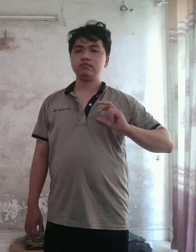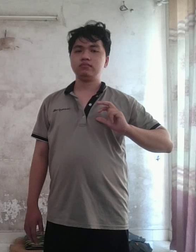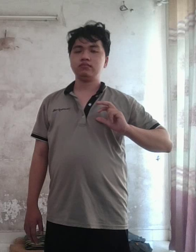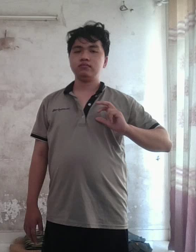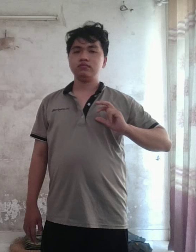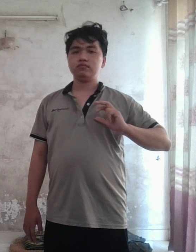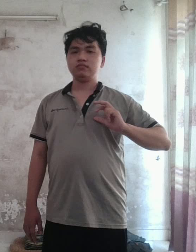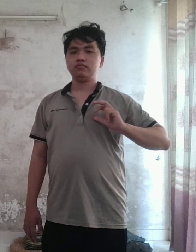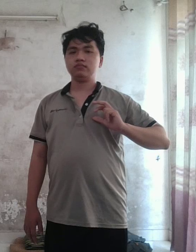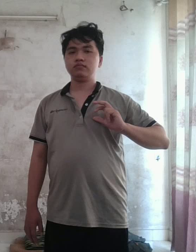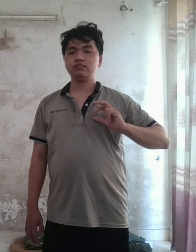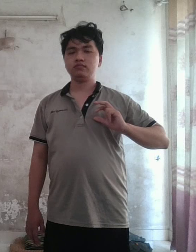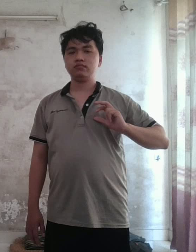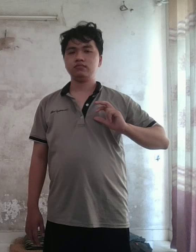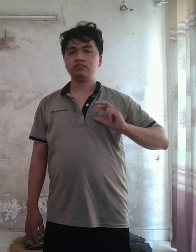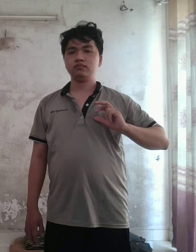giau co